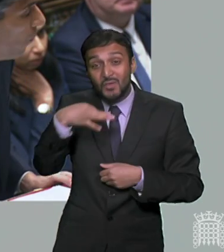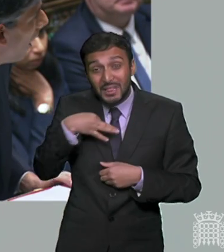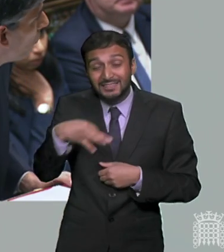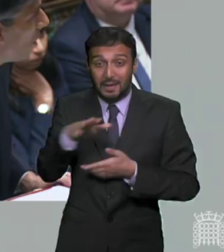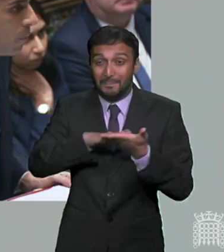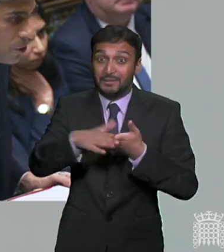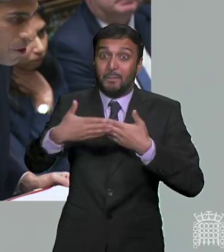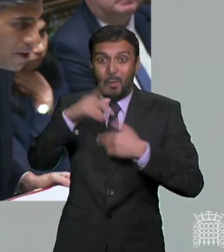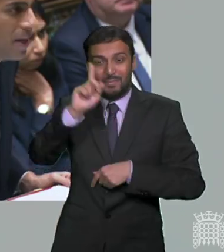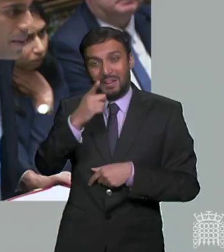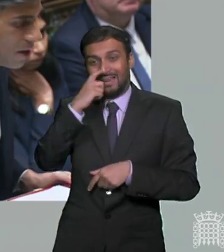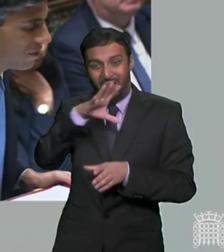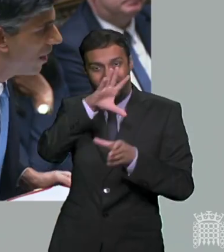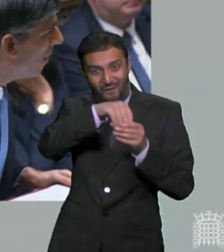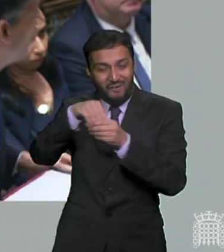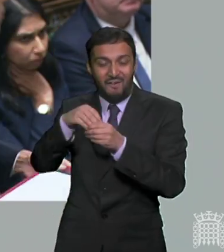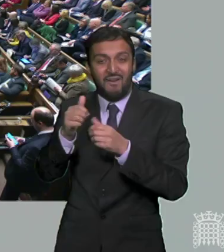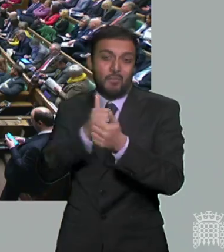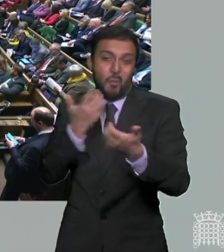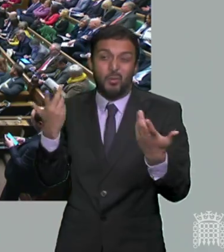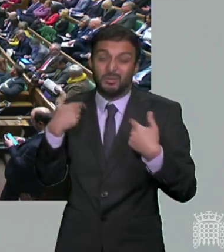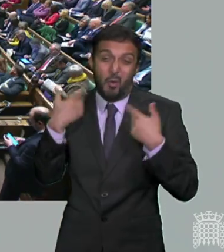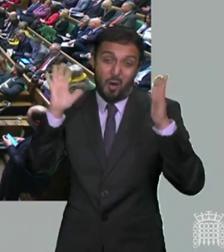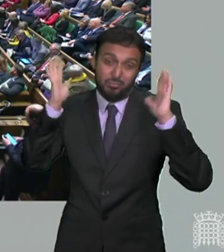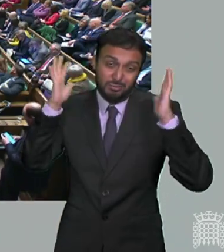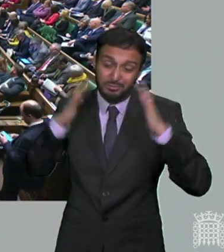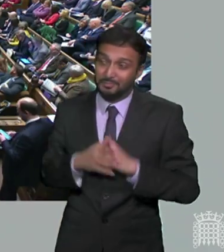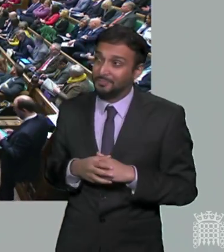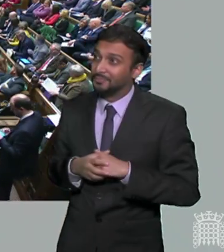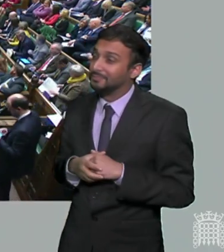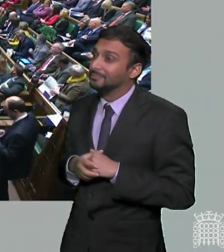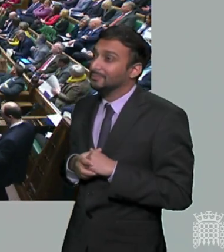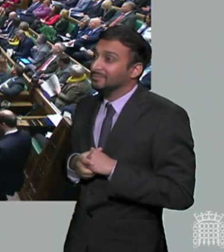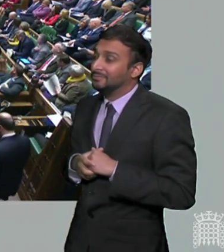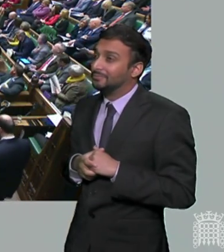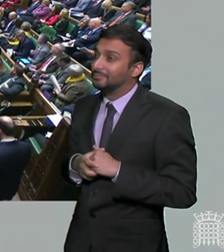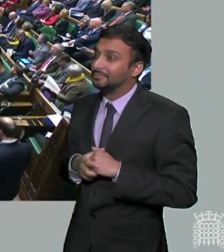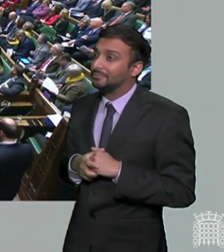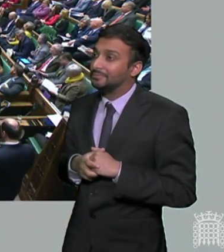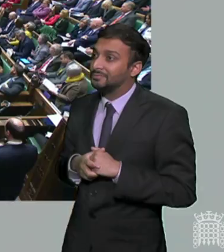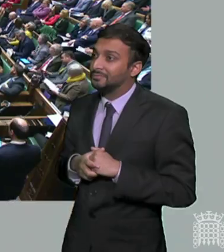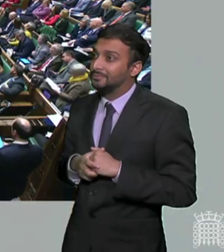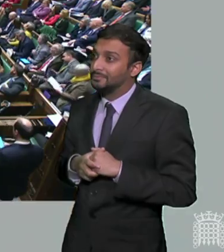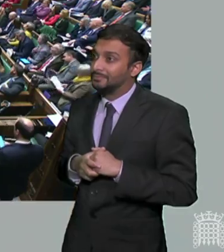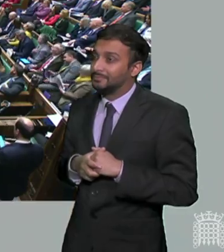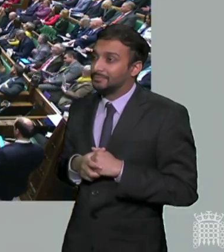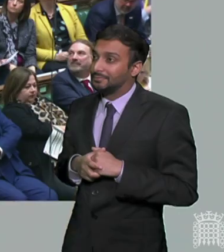I know that the whole House will join me in praising their efforts.